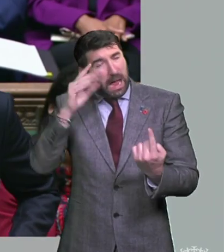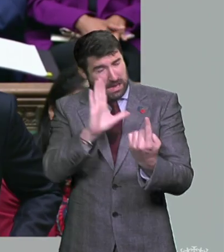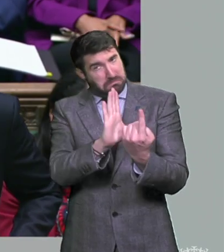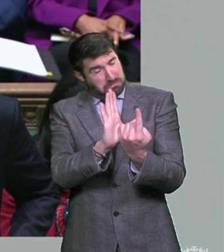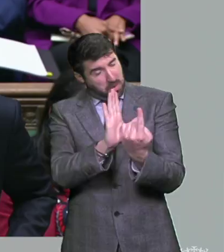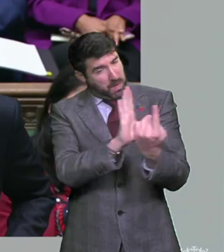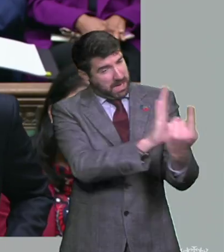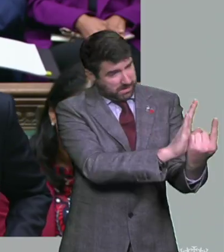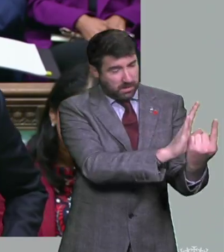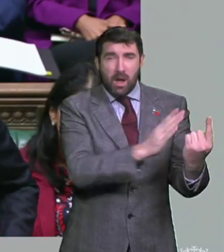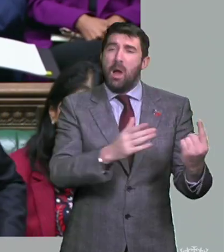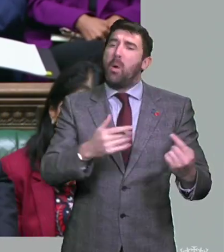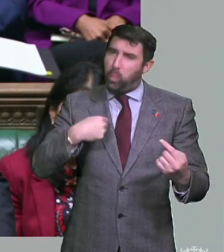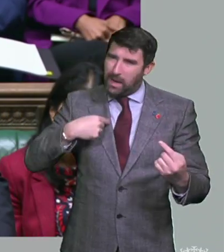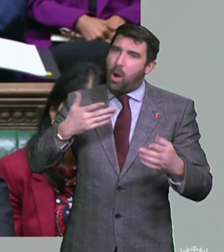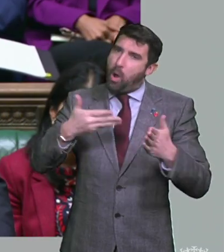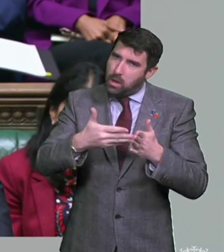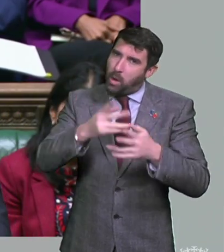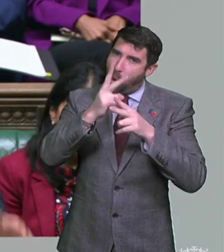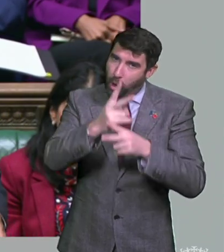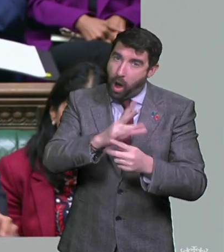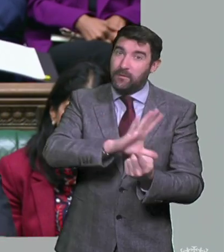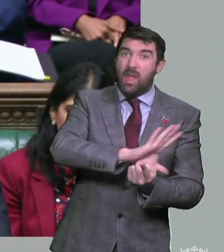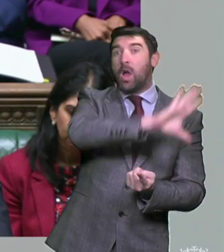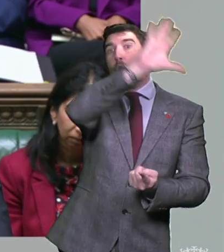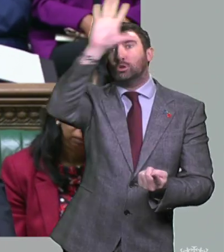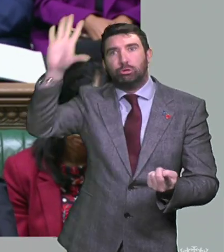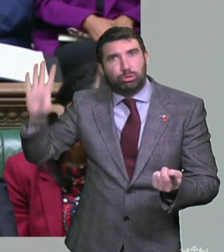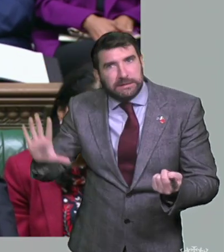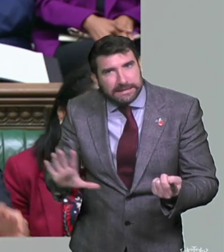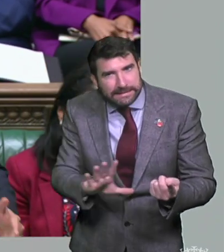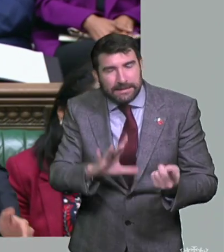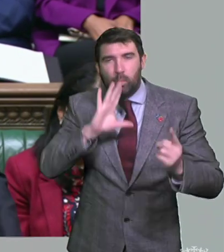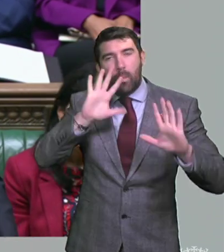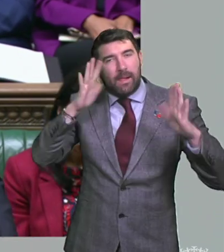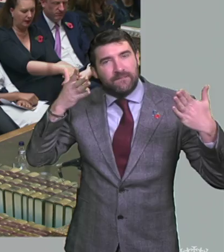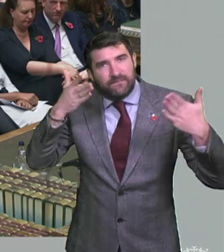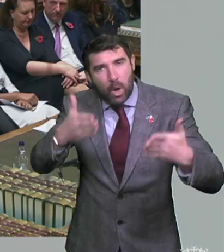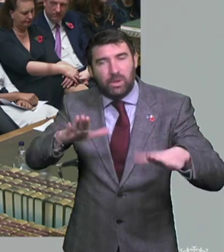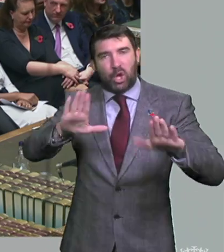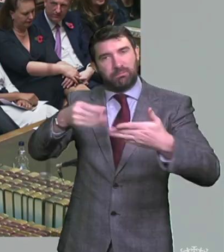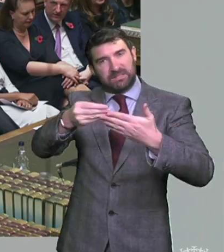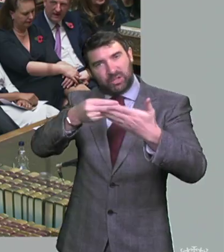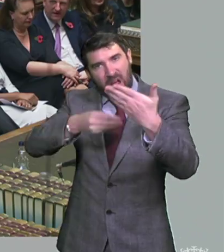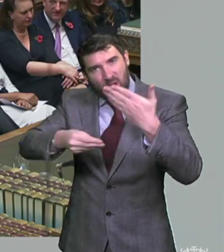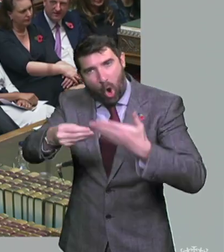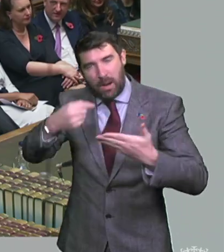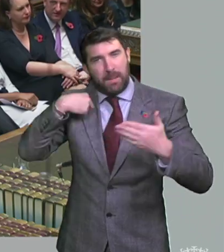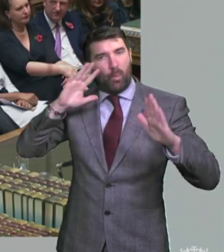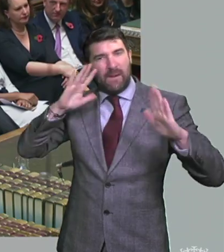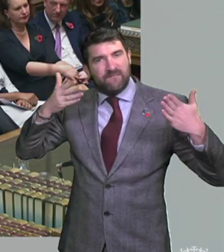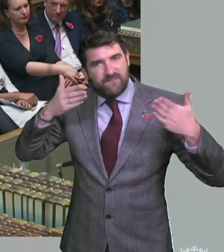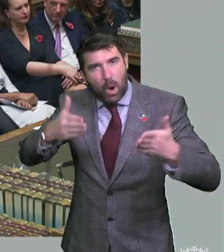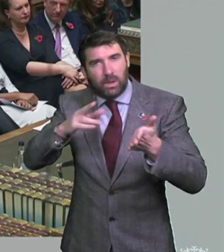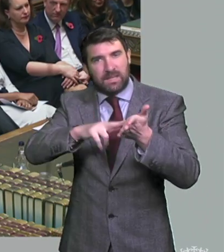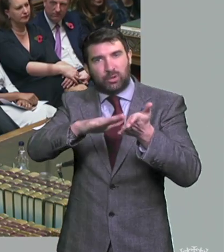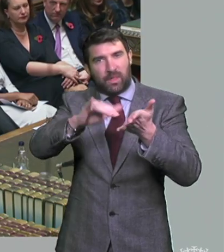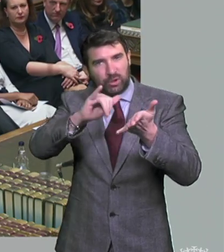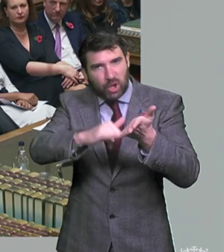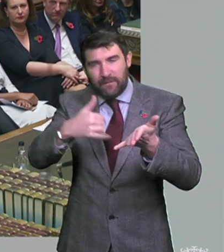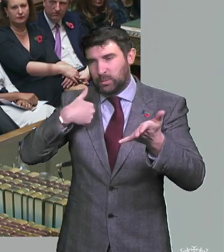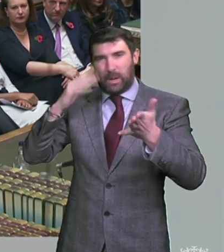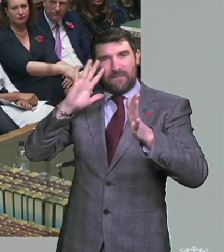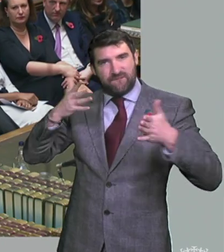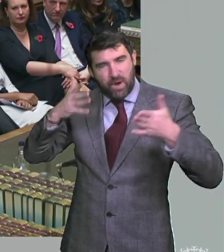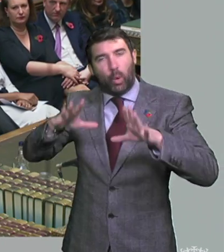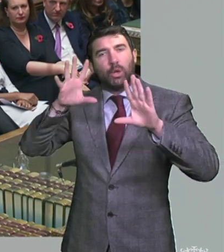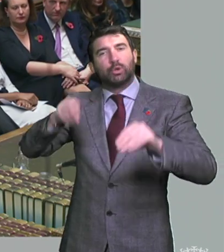That is why this Government will continue to concentrate on stabilising the economy, strengthening the NHS and tackling illegal migration.